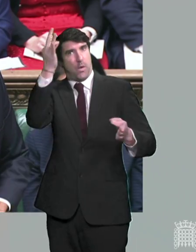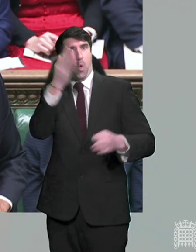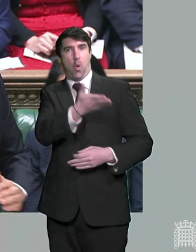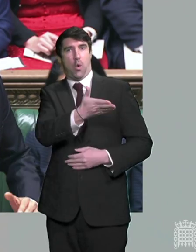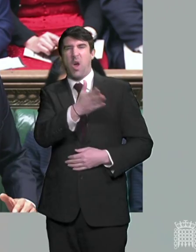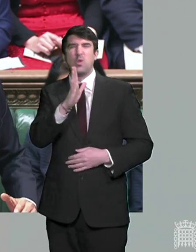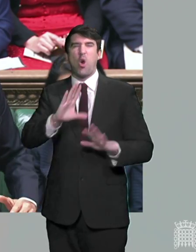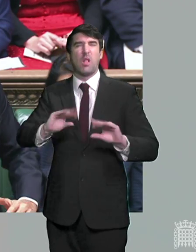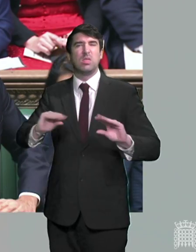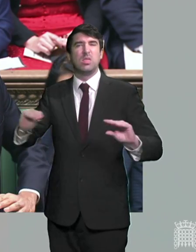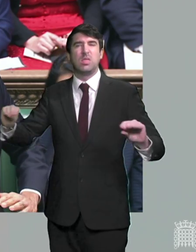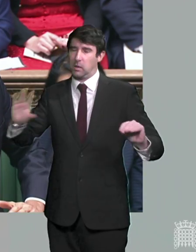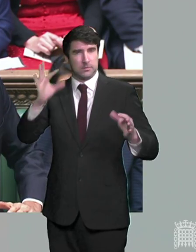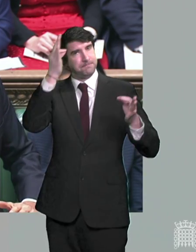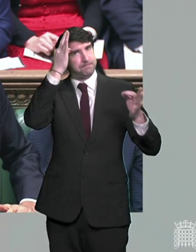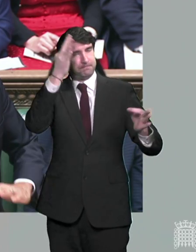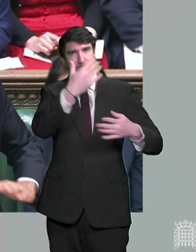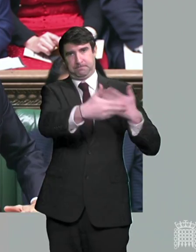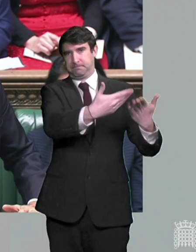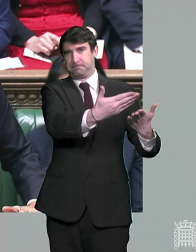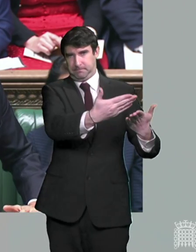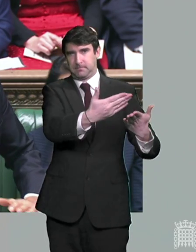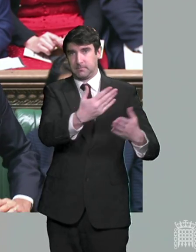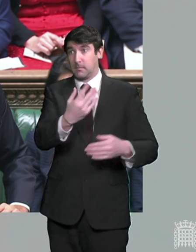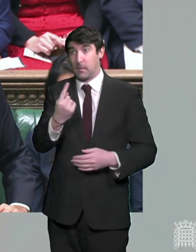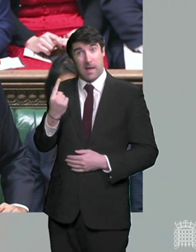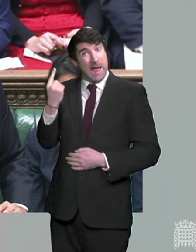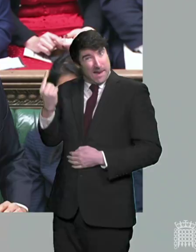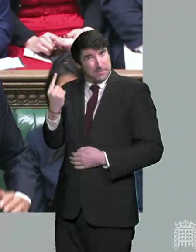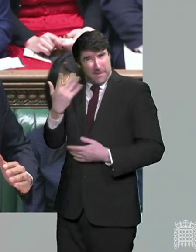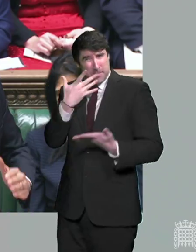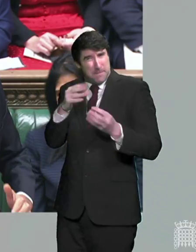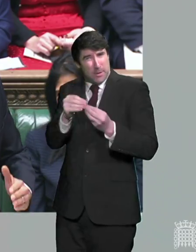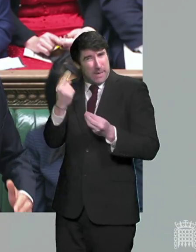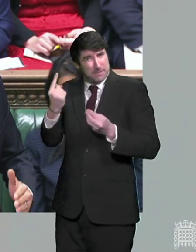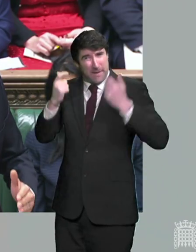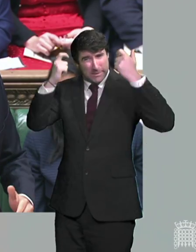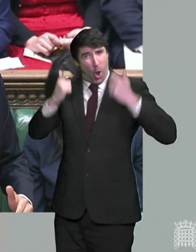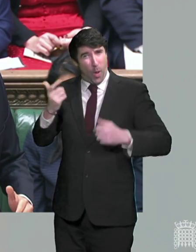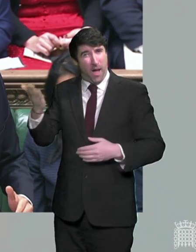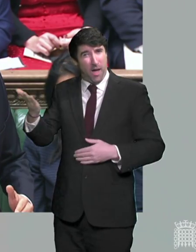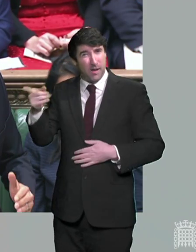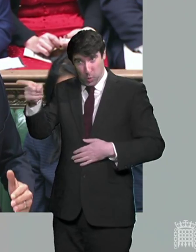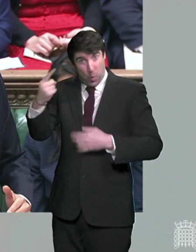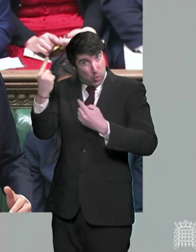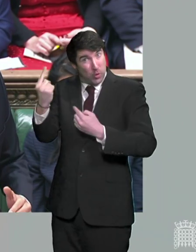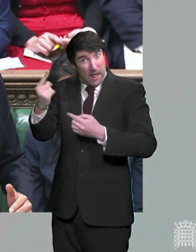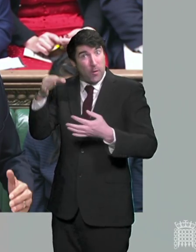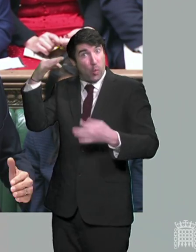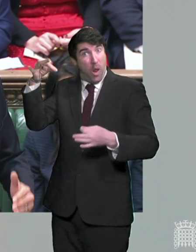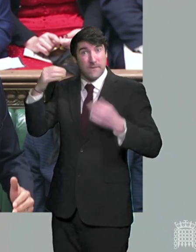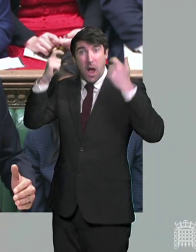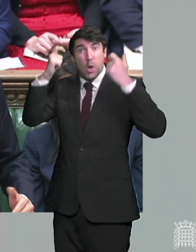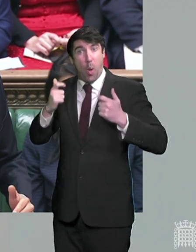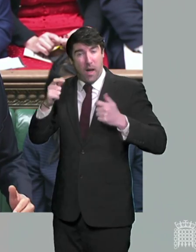He will know—he has mentioned once or twice before that he was a lawyer in a previous life—that there is a proper process for these things.